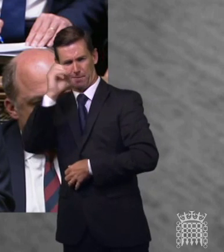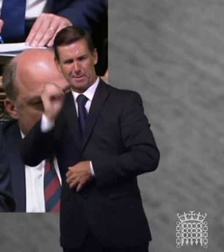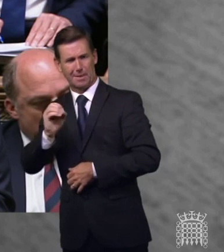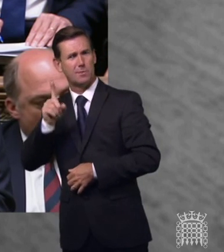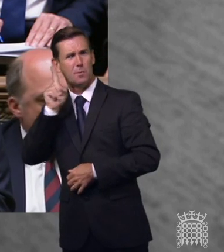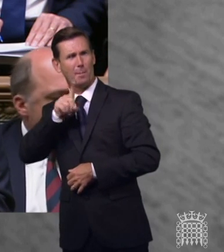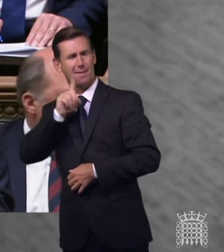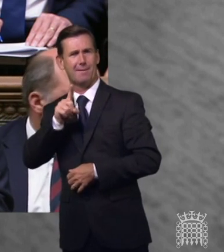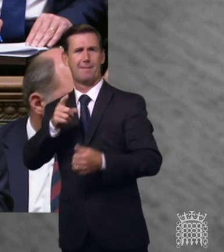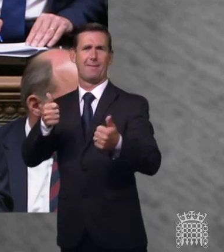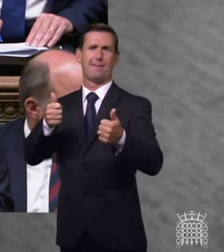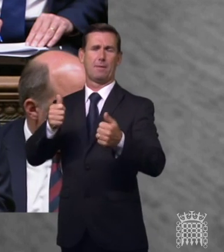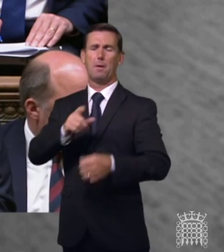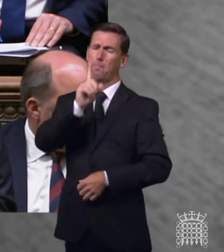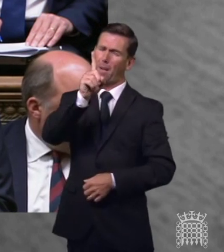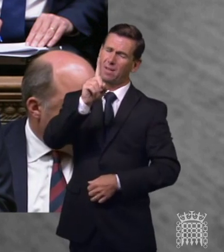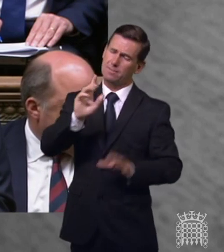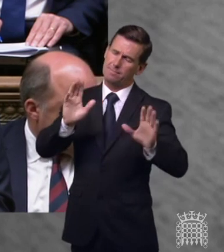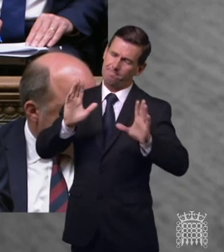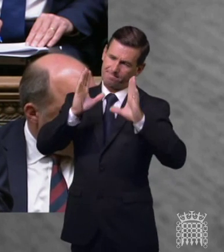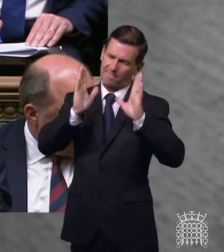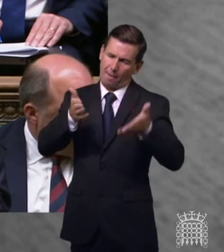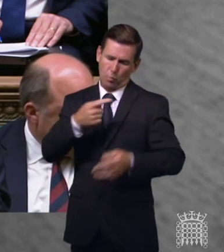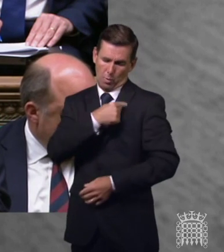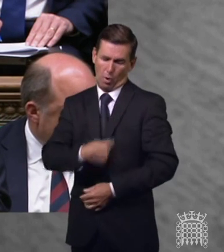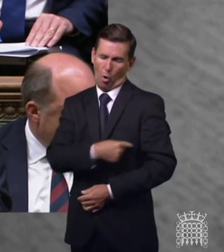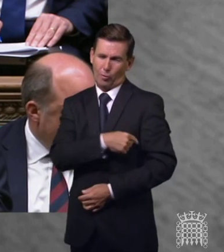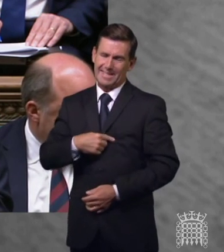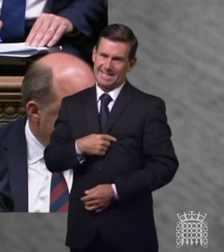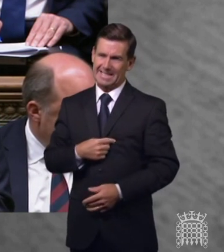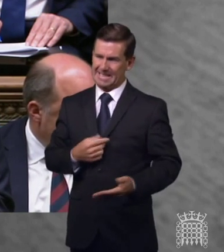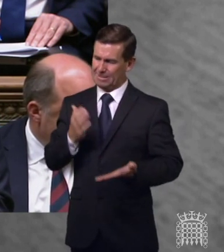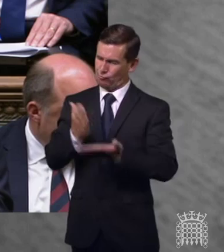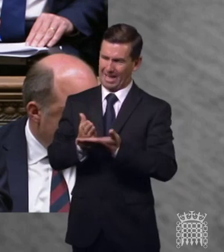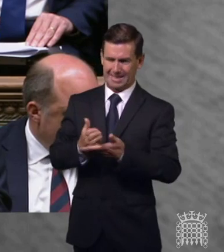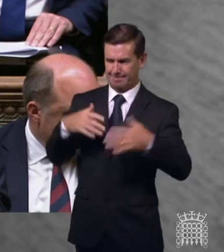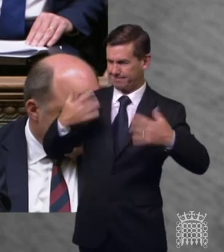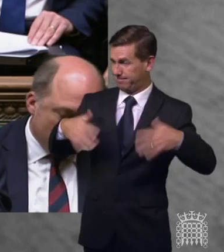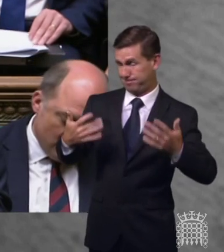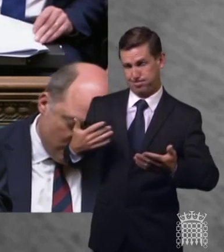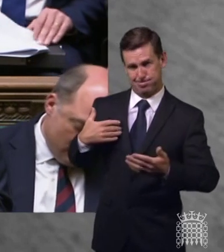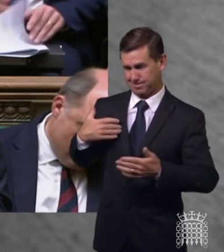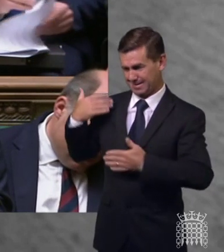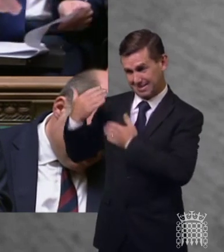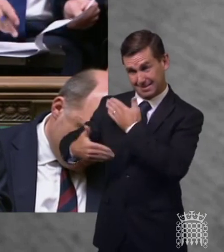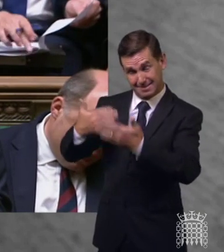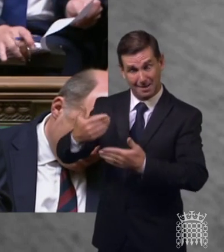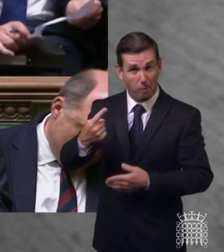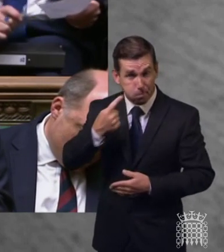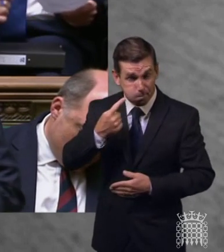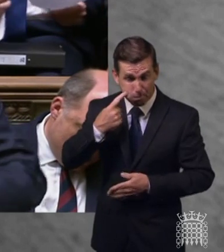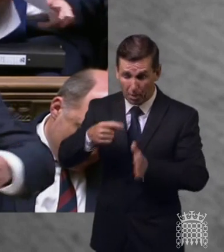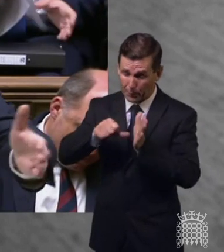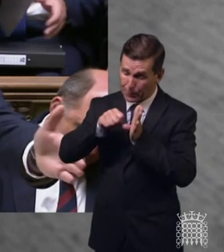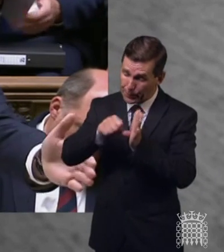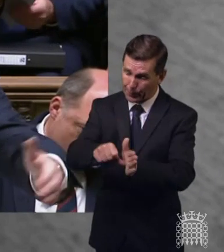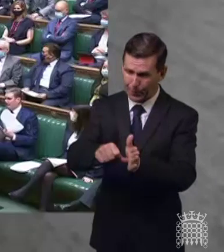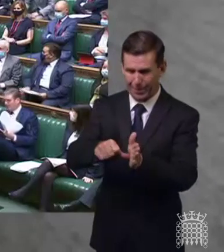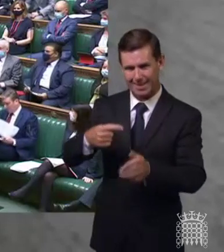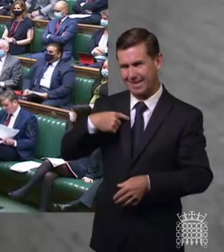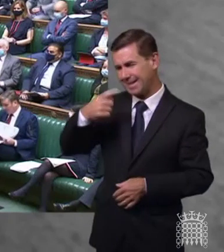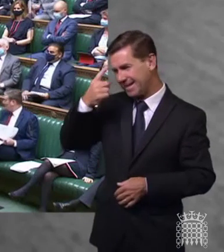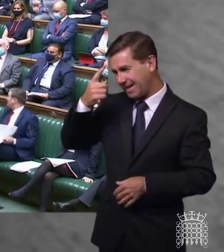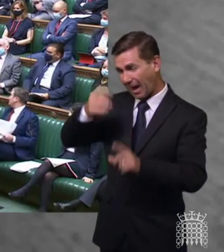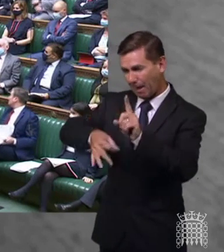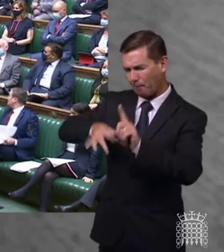But we must be honest and accept that huge difficulties were encountered at each turn, and some of this progress is fragile.